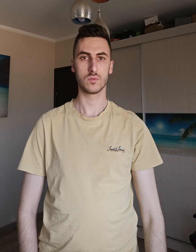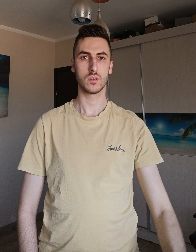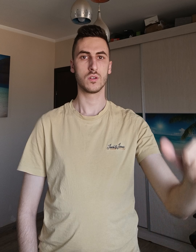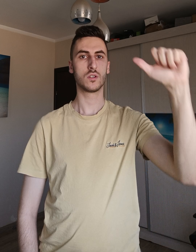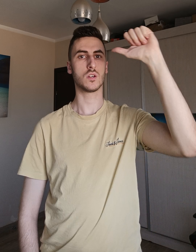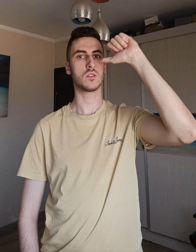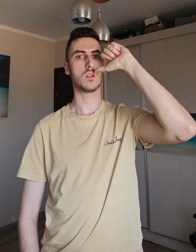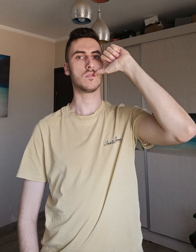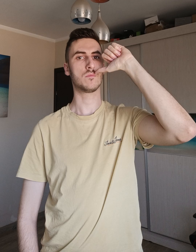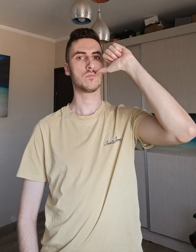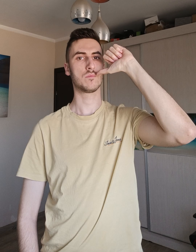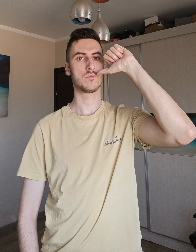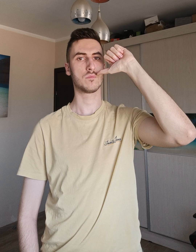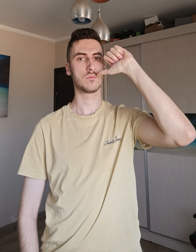לשתות